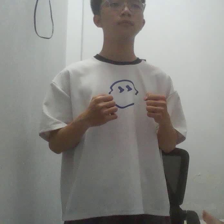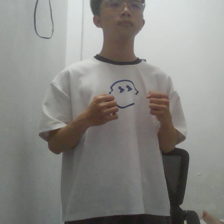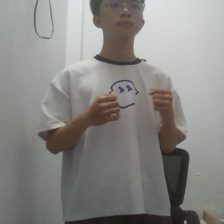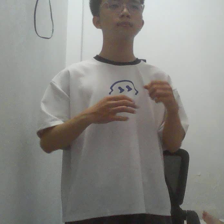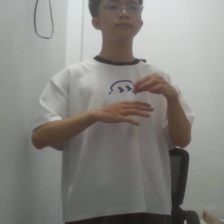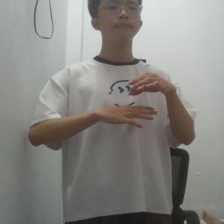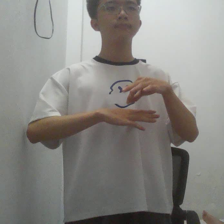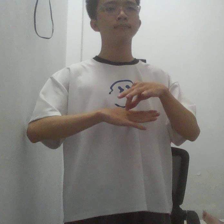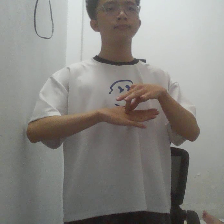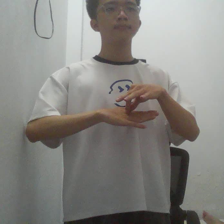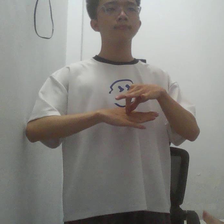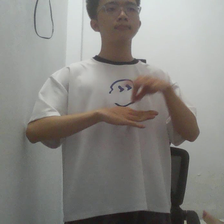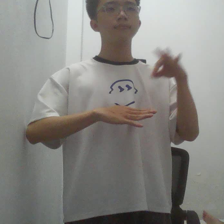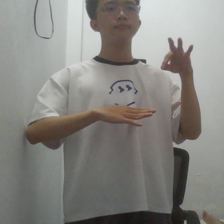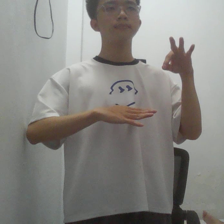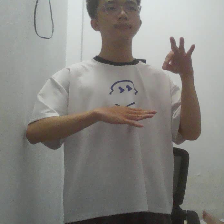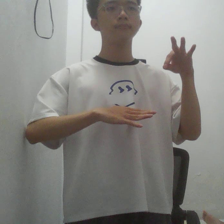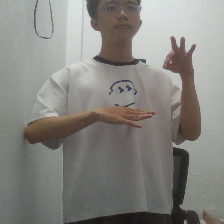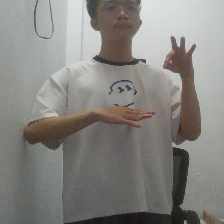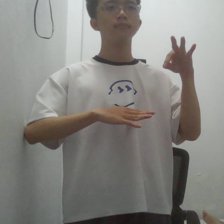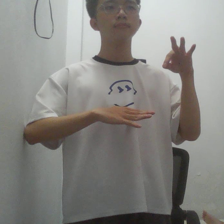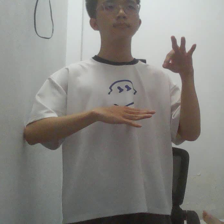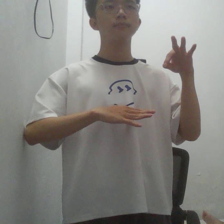tuan